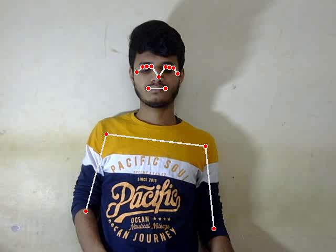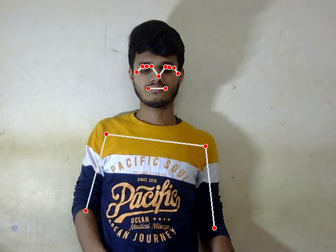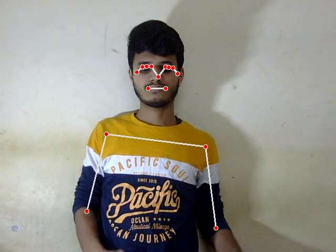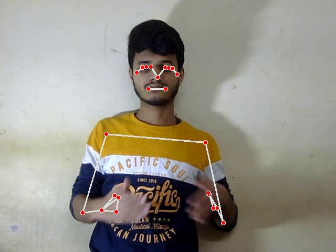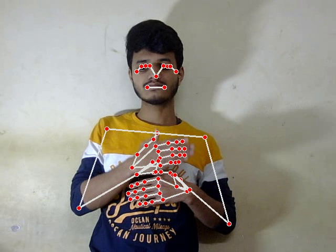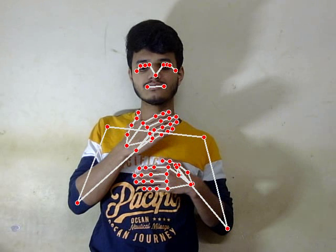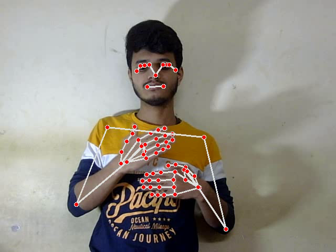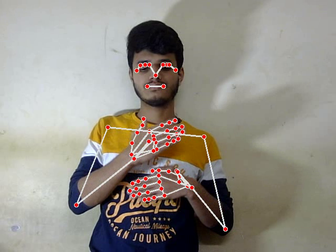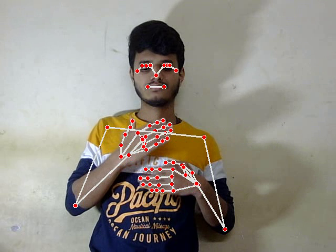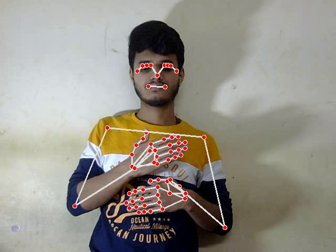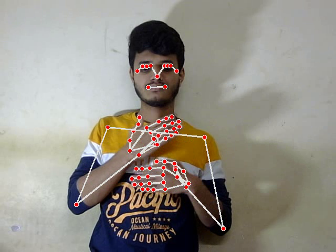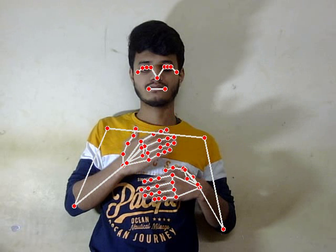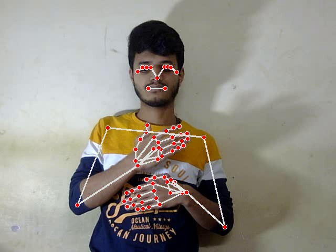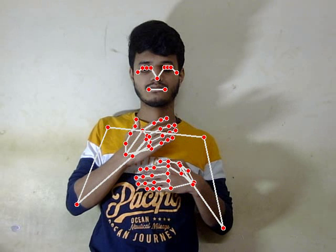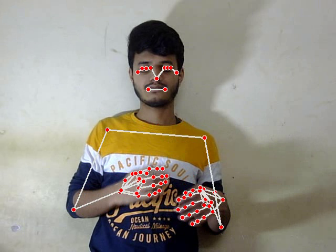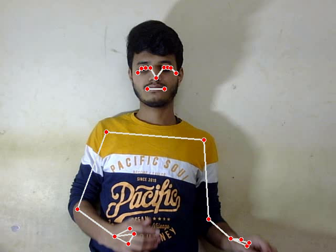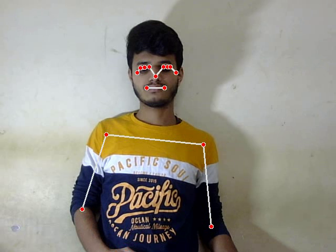happy